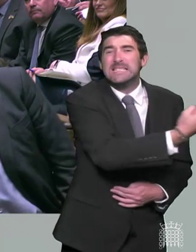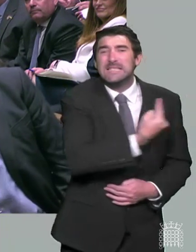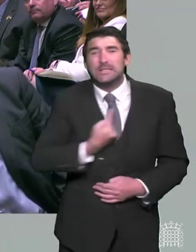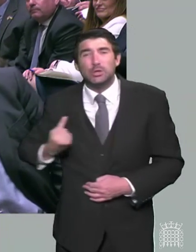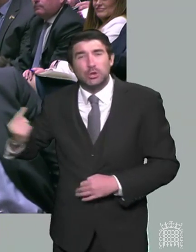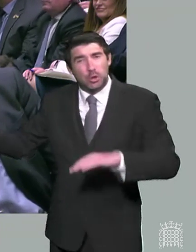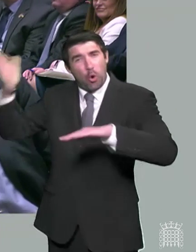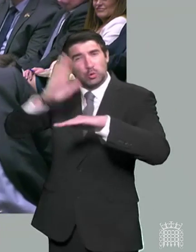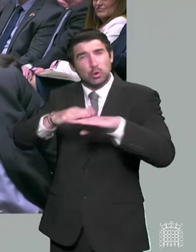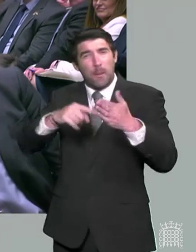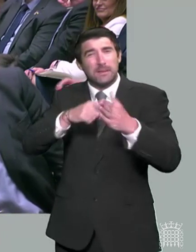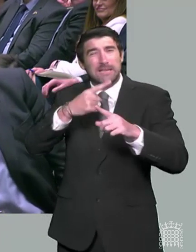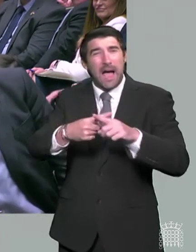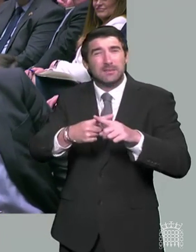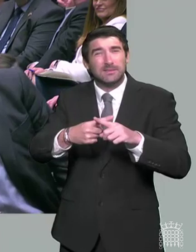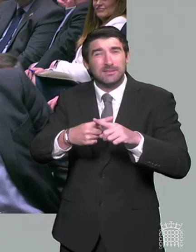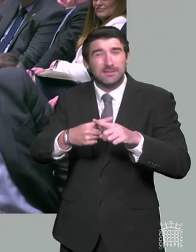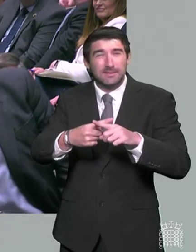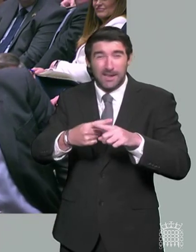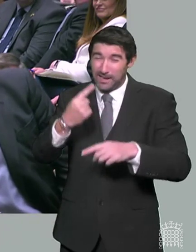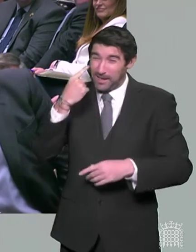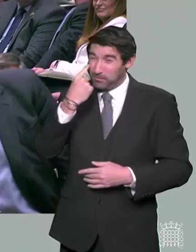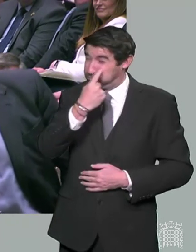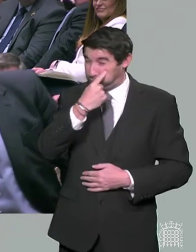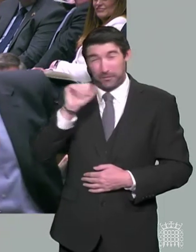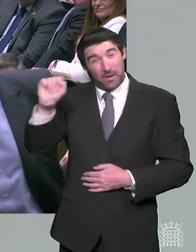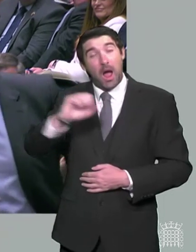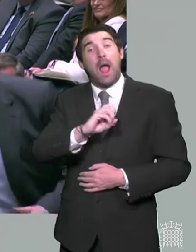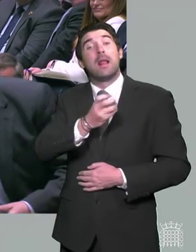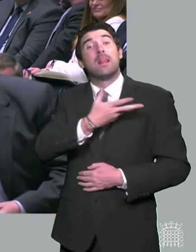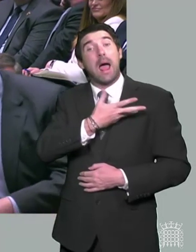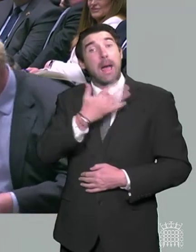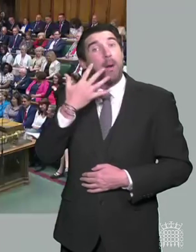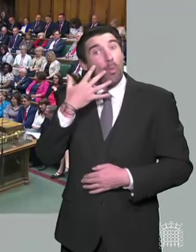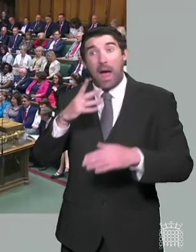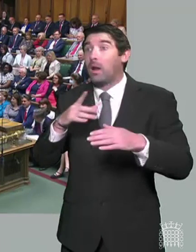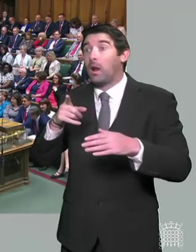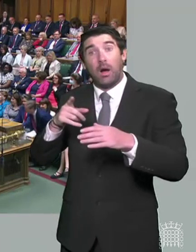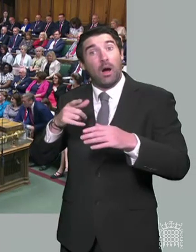No wonder no Labour Government have ever left office with unemployment lower than when they came in.